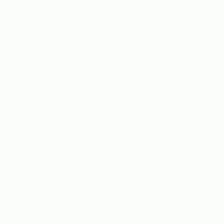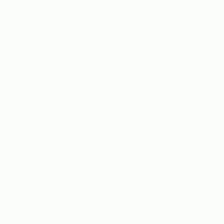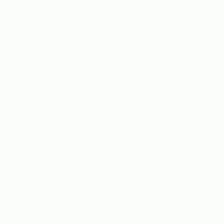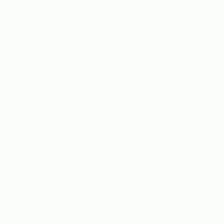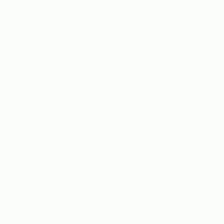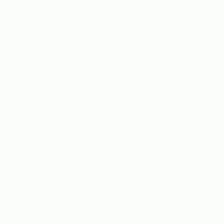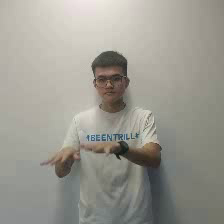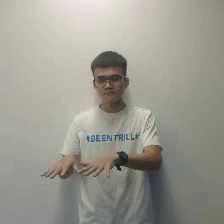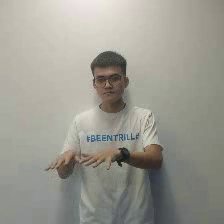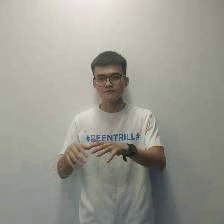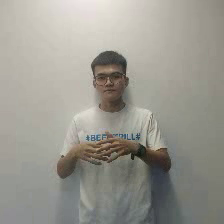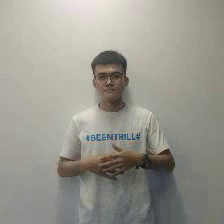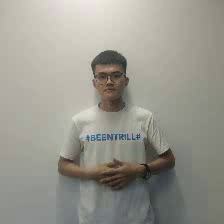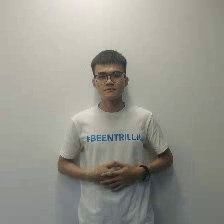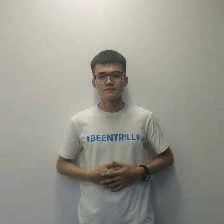Chậm lại